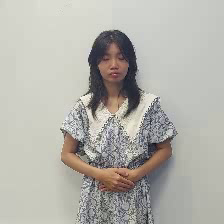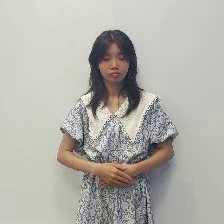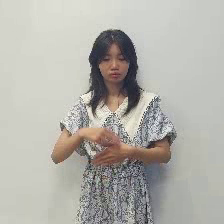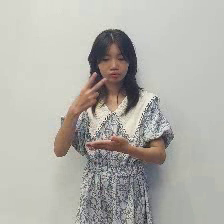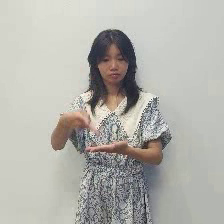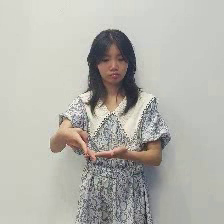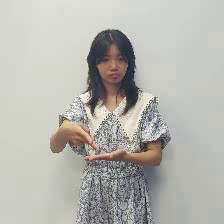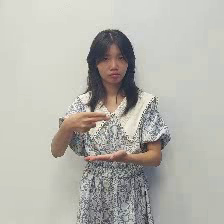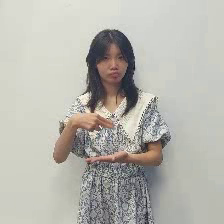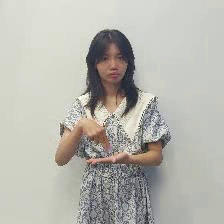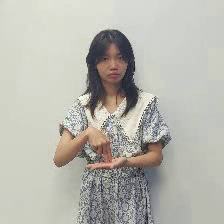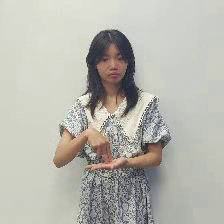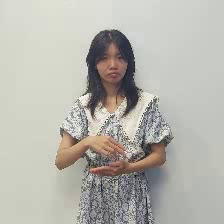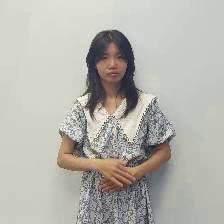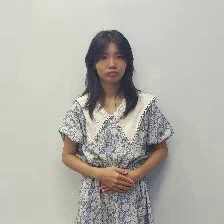Thức ăn